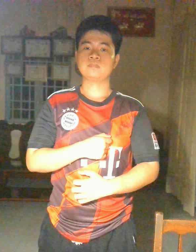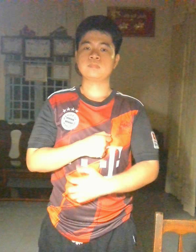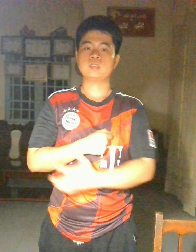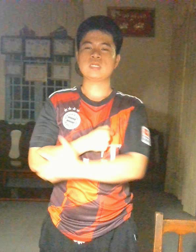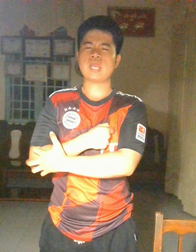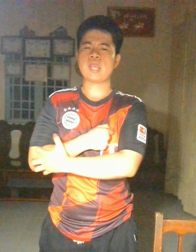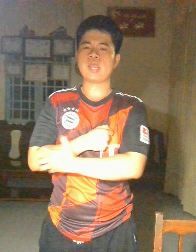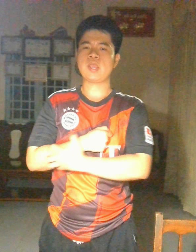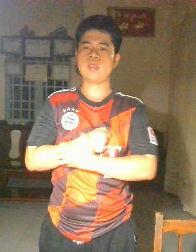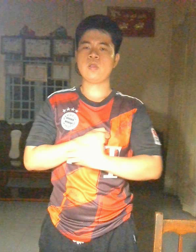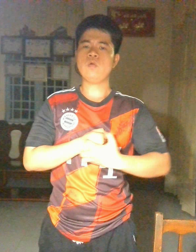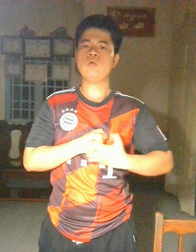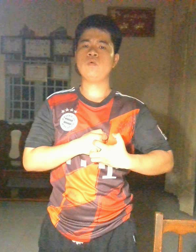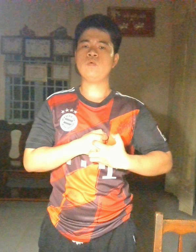ngheo